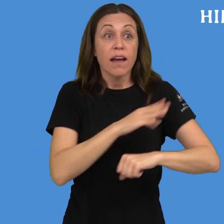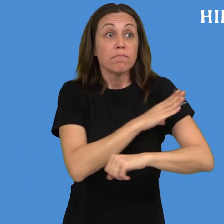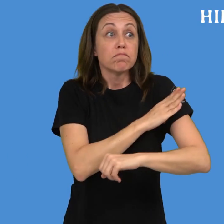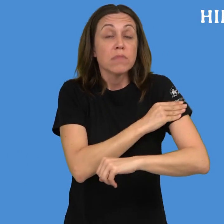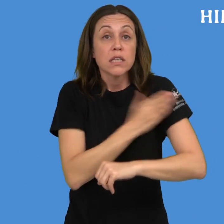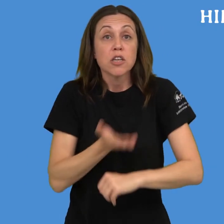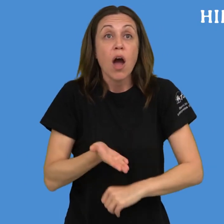tensión